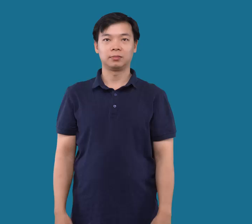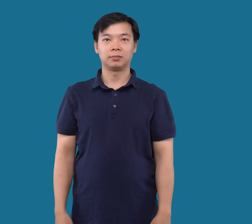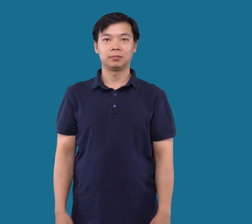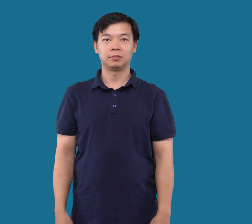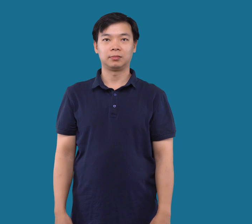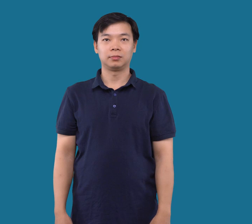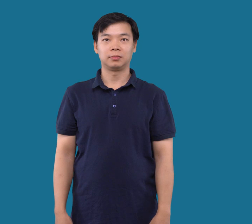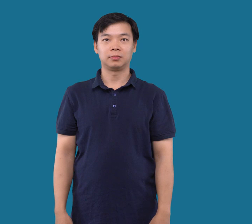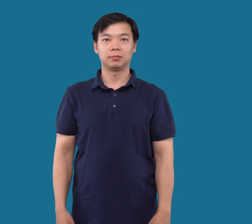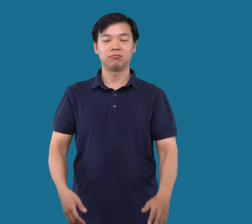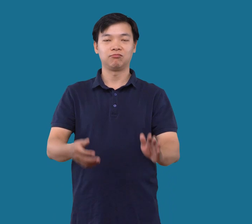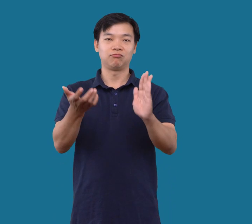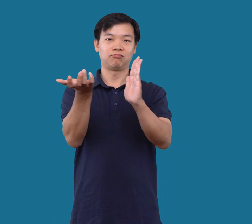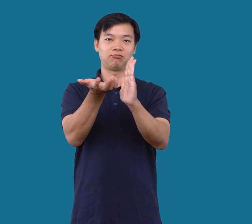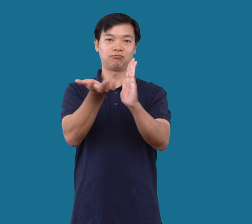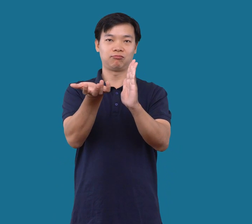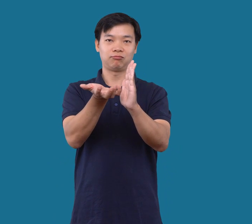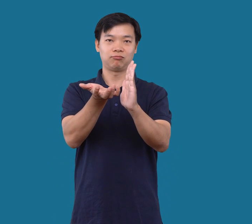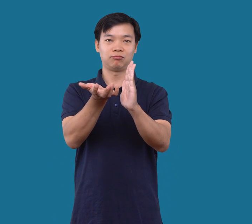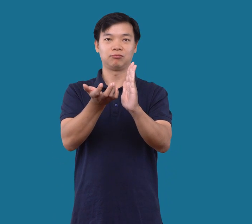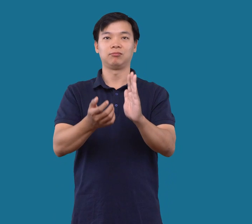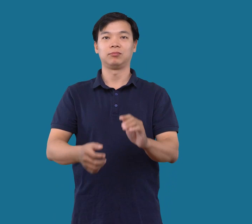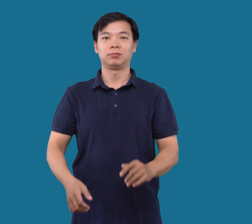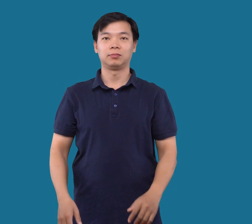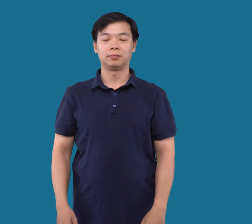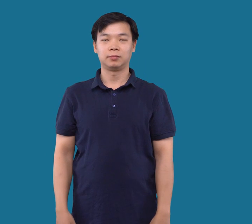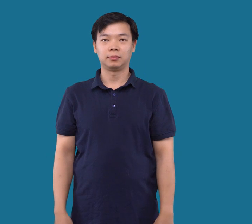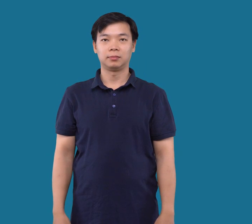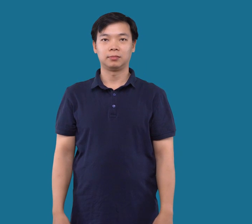chất lỏng